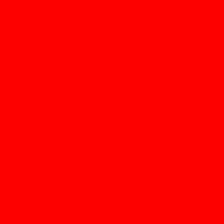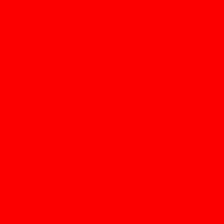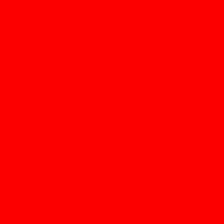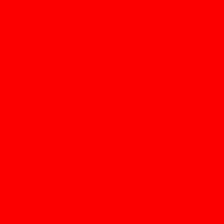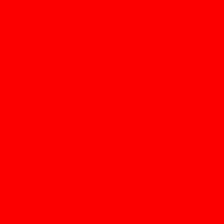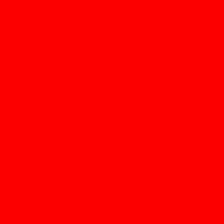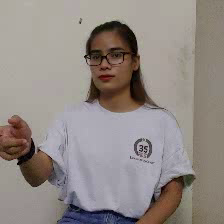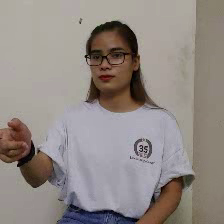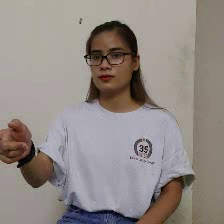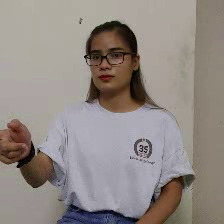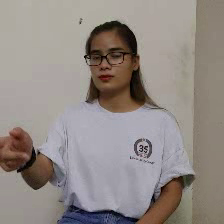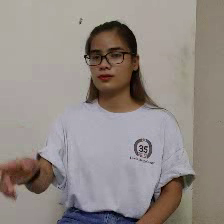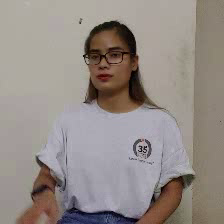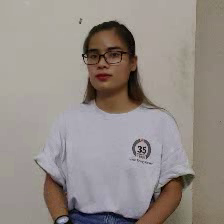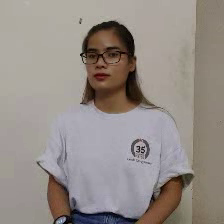Ghét